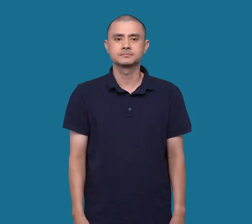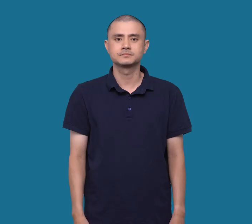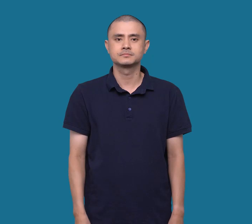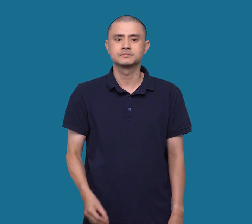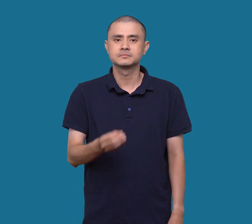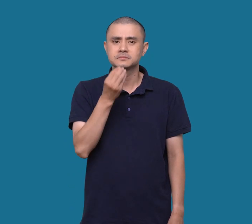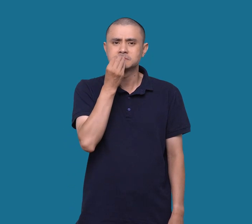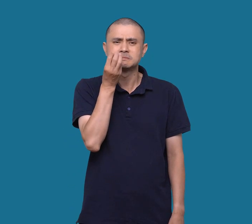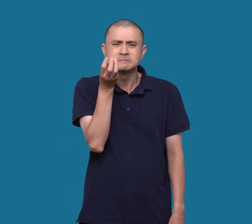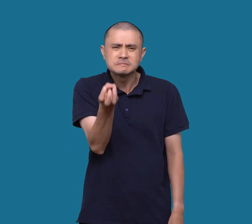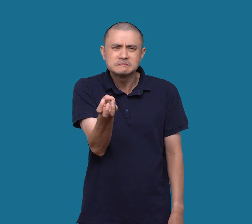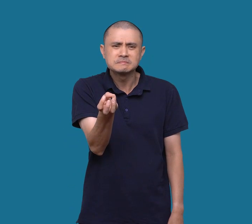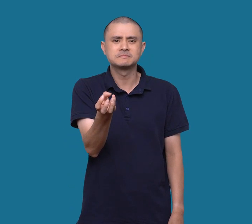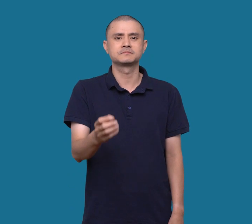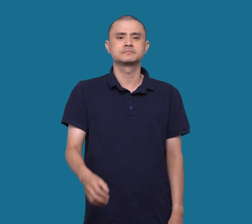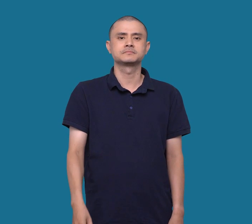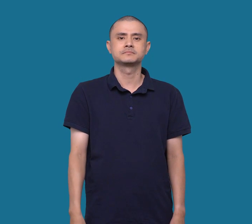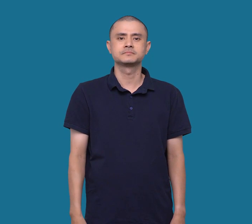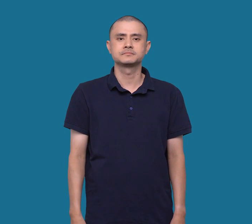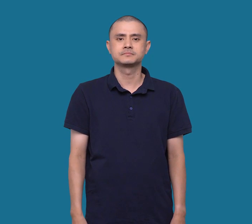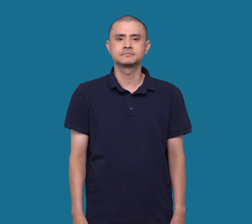ăn ít